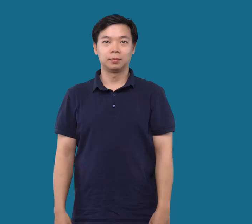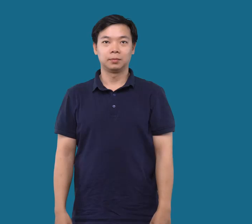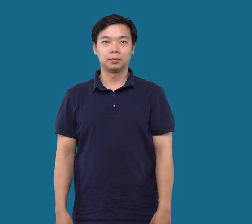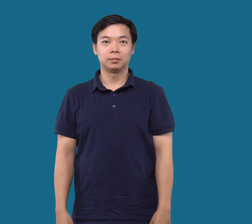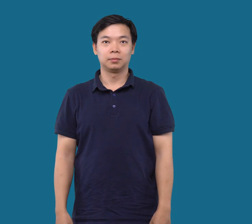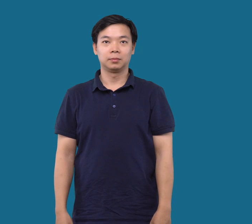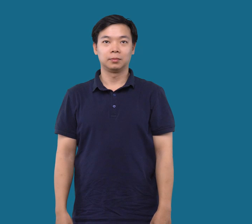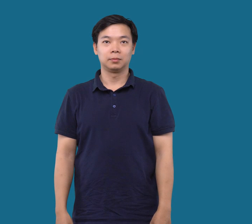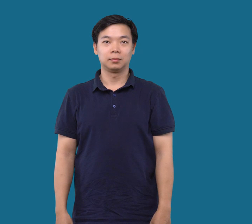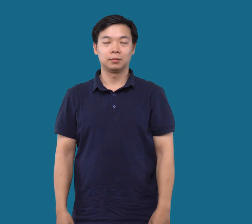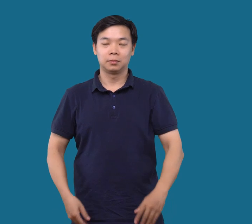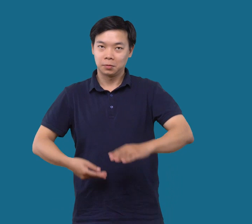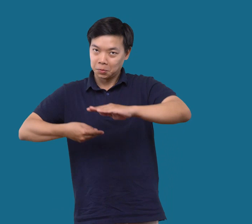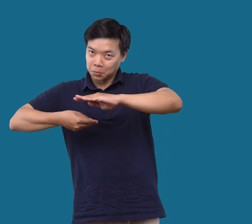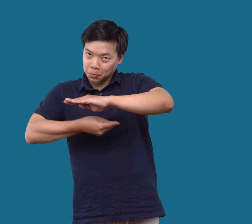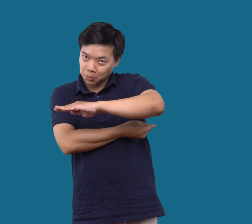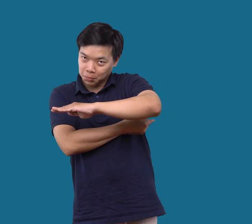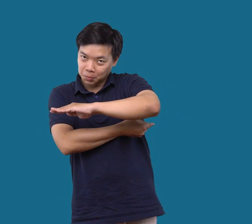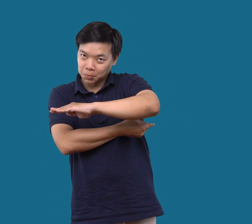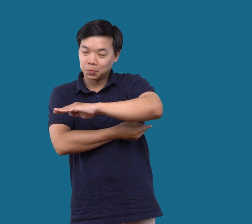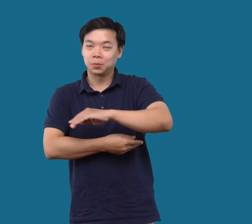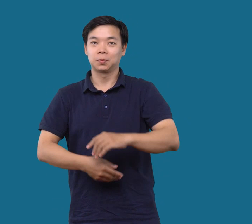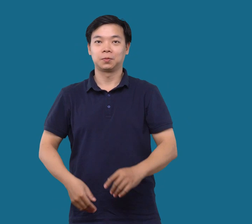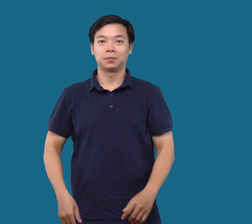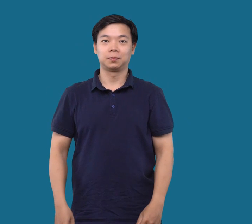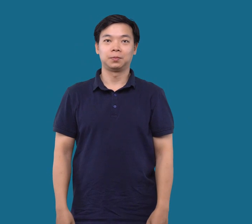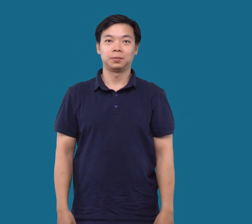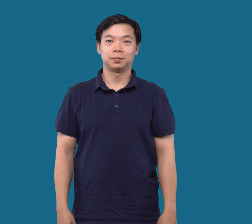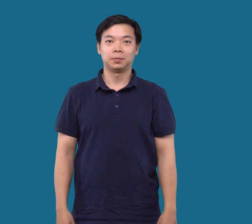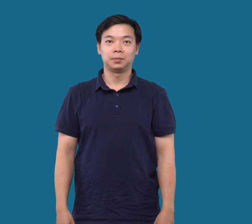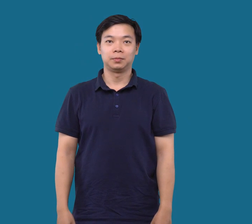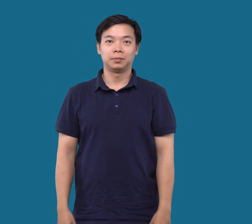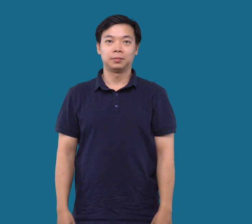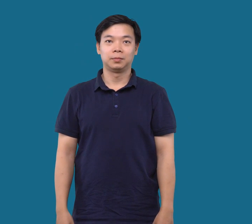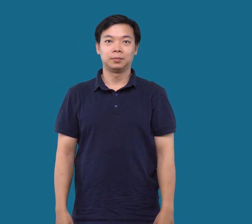hối lộ